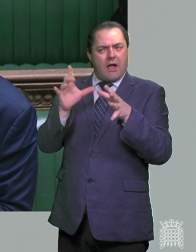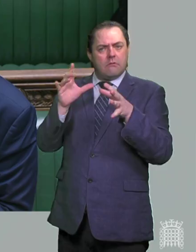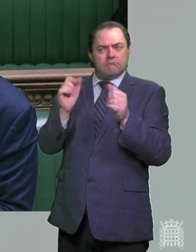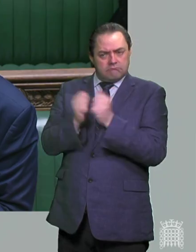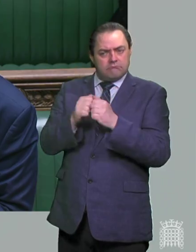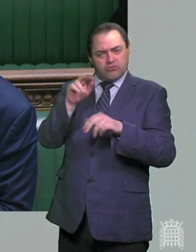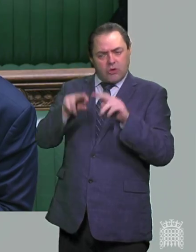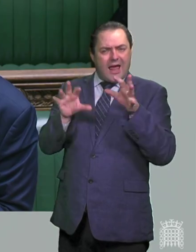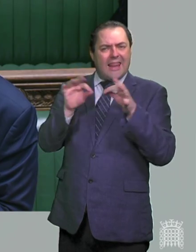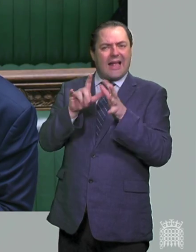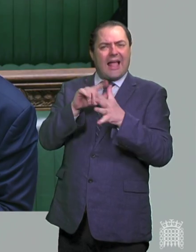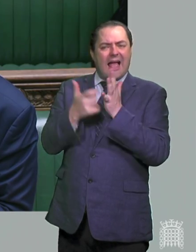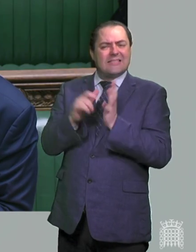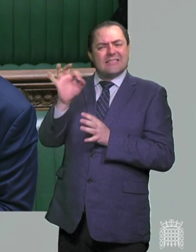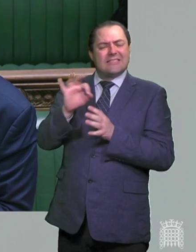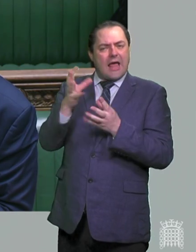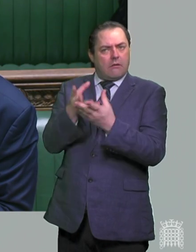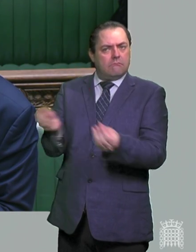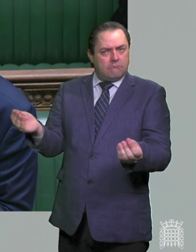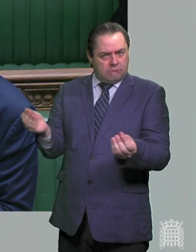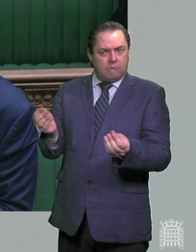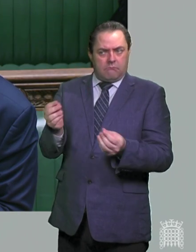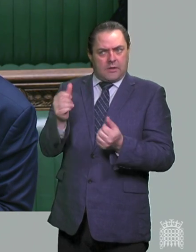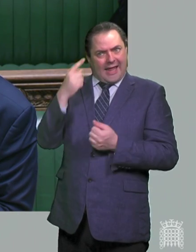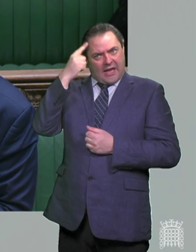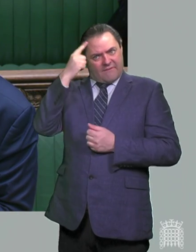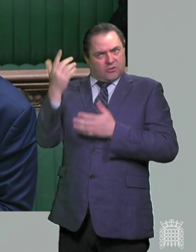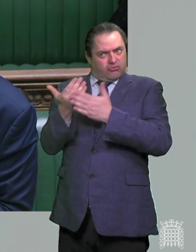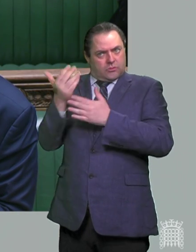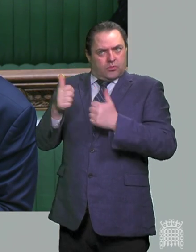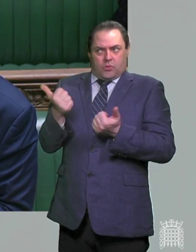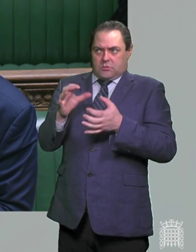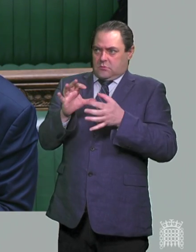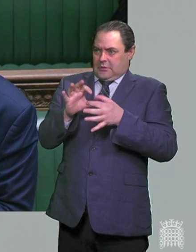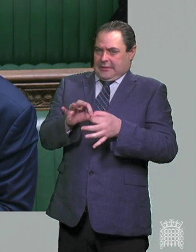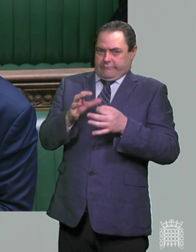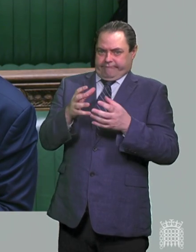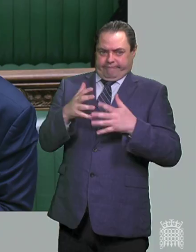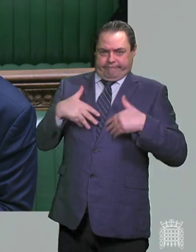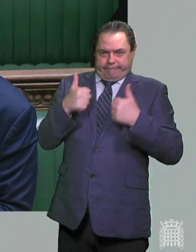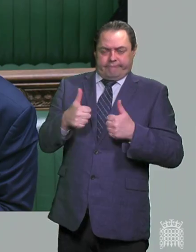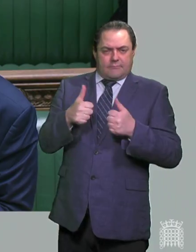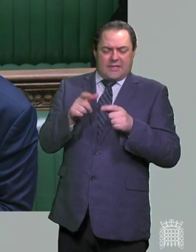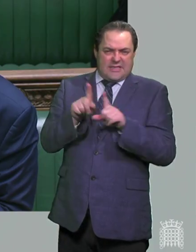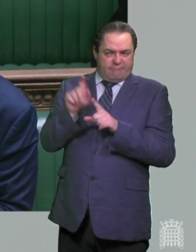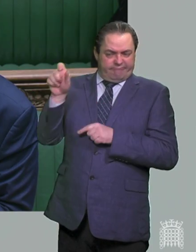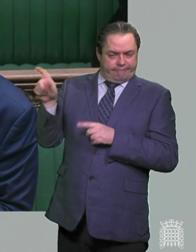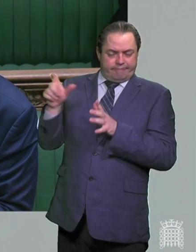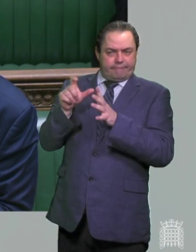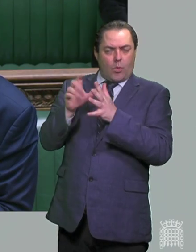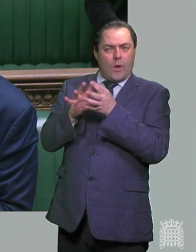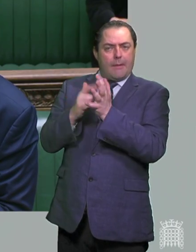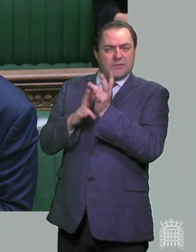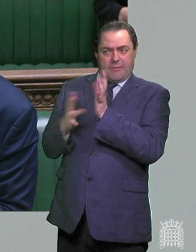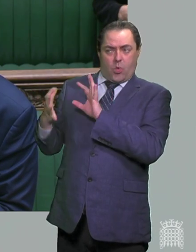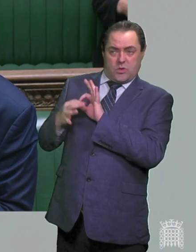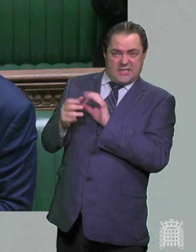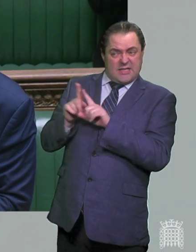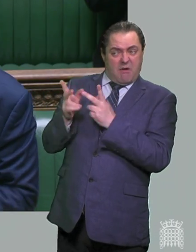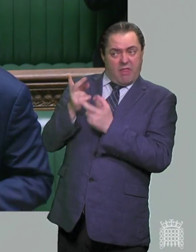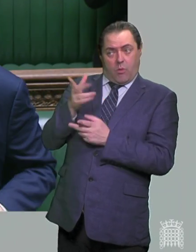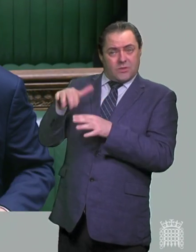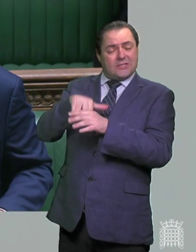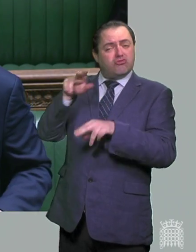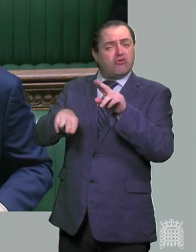Such innovative treatments could be a lifeline for those with terminal cancers, such as David Williamson from Glasgow, who contacted me and others to plead to be accepted on to those trials.